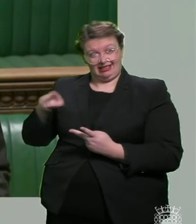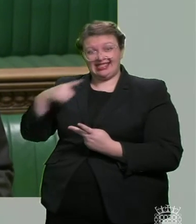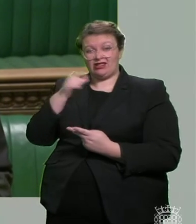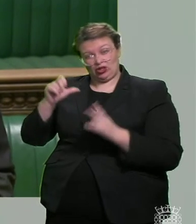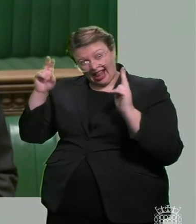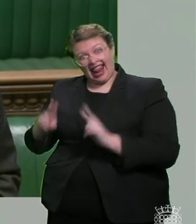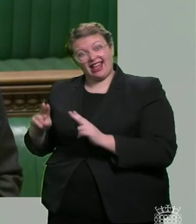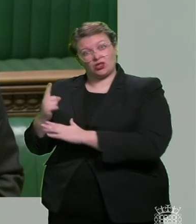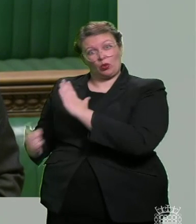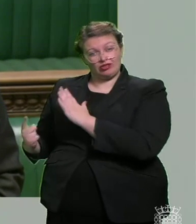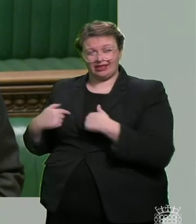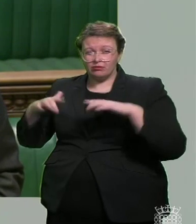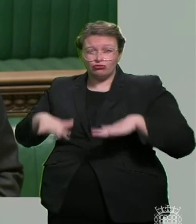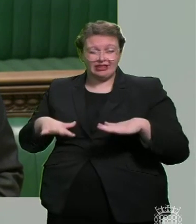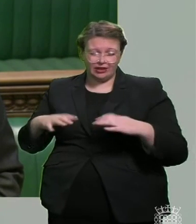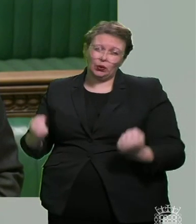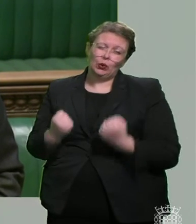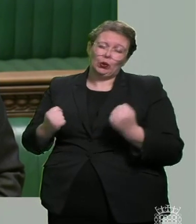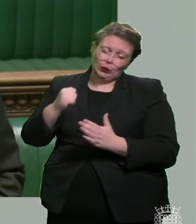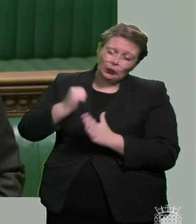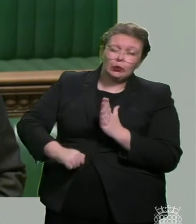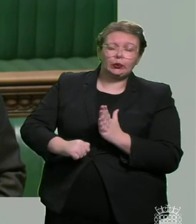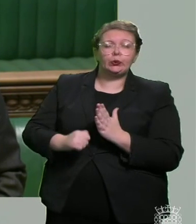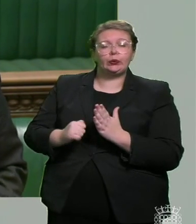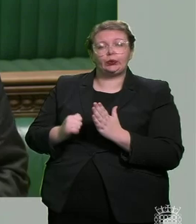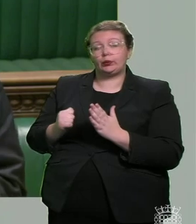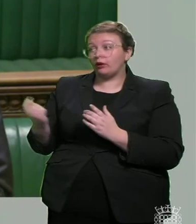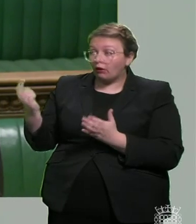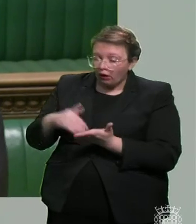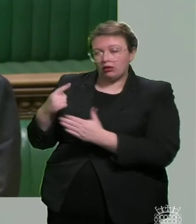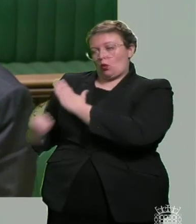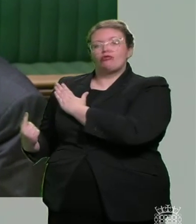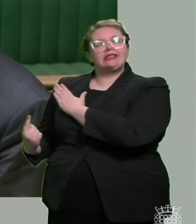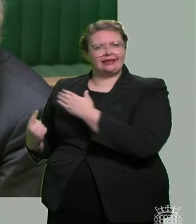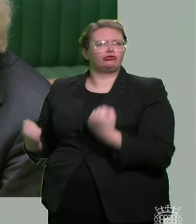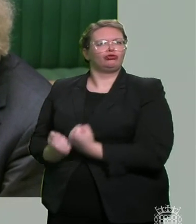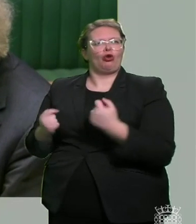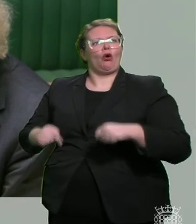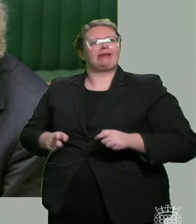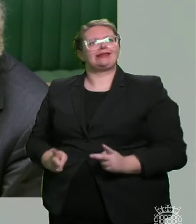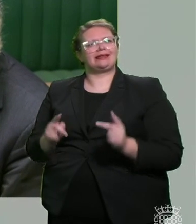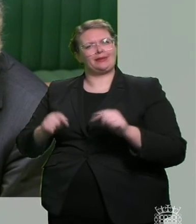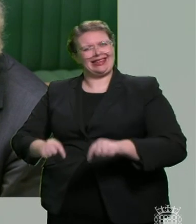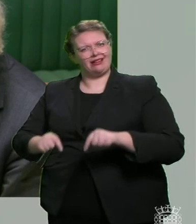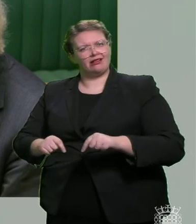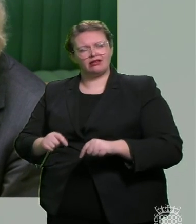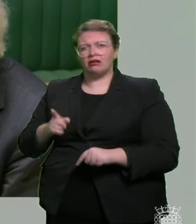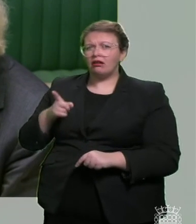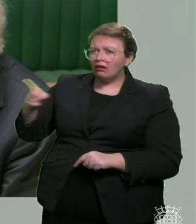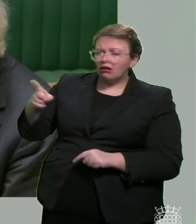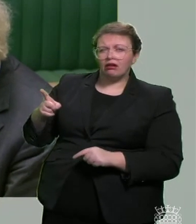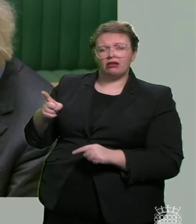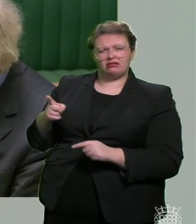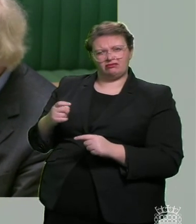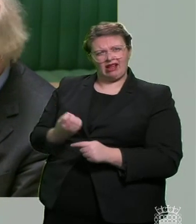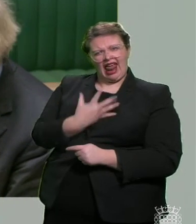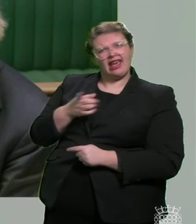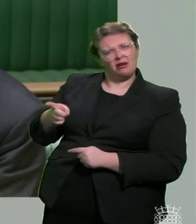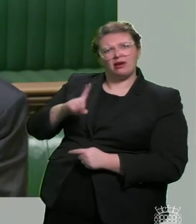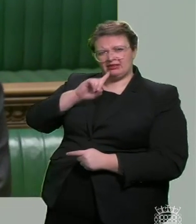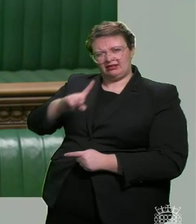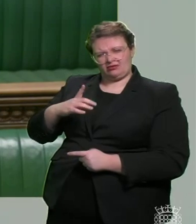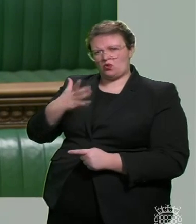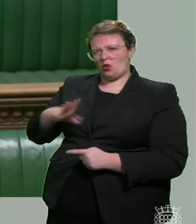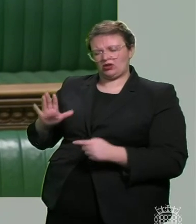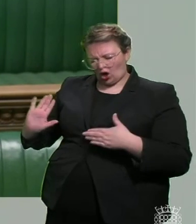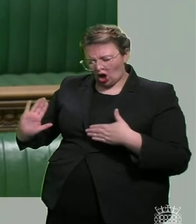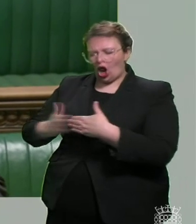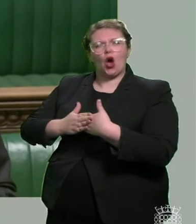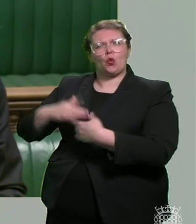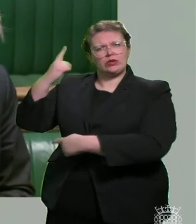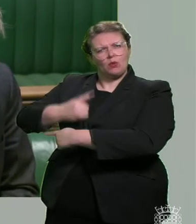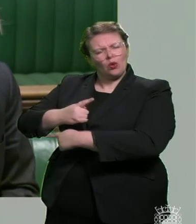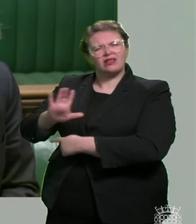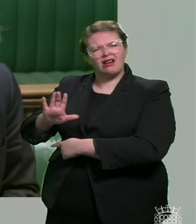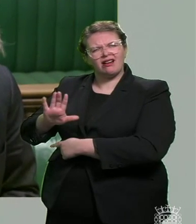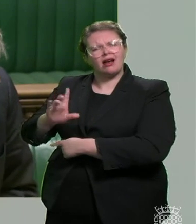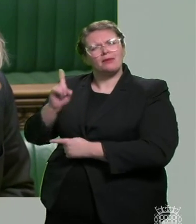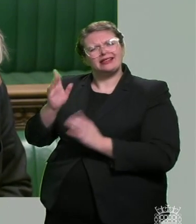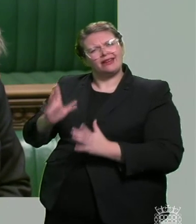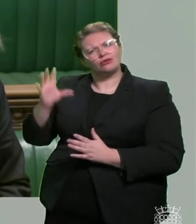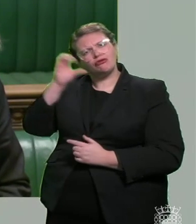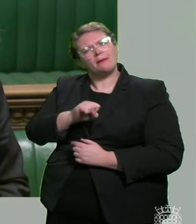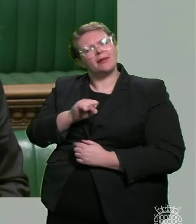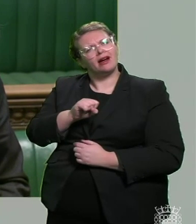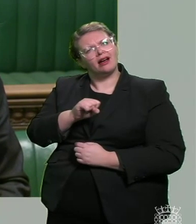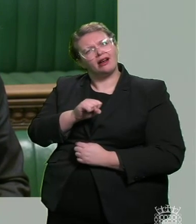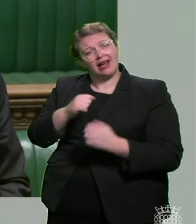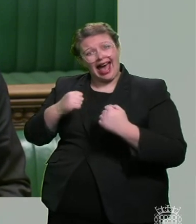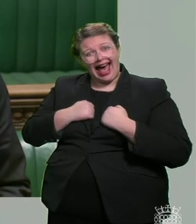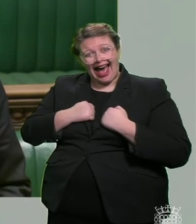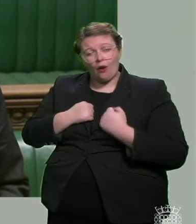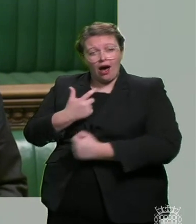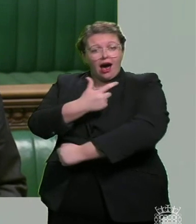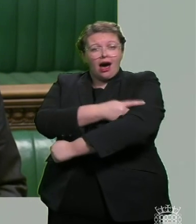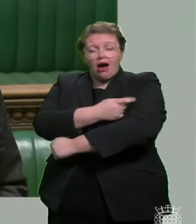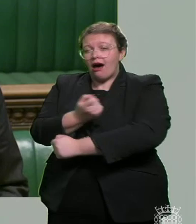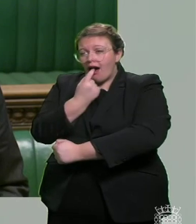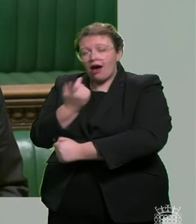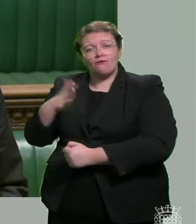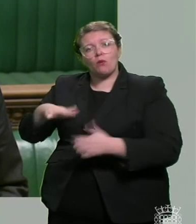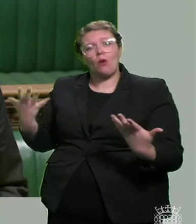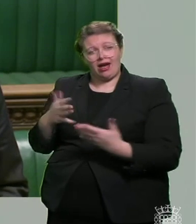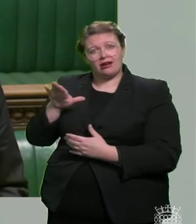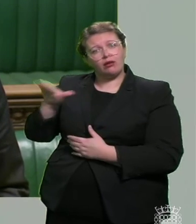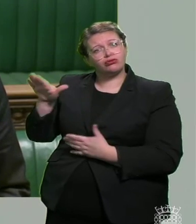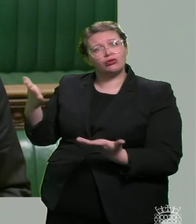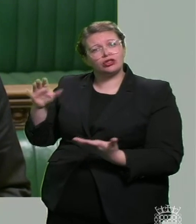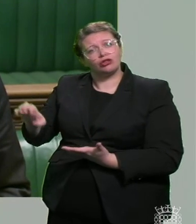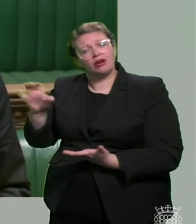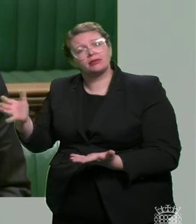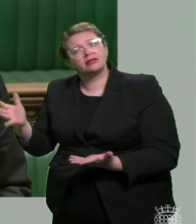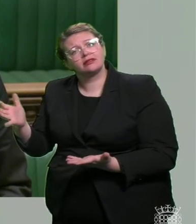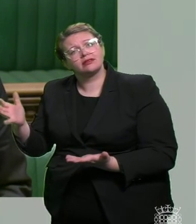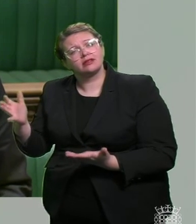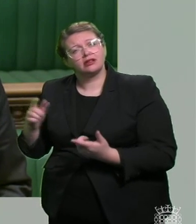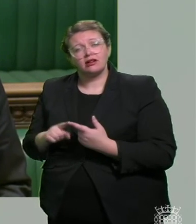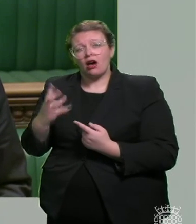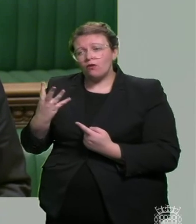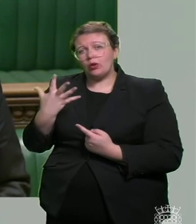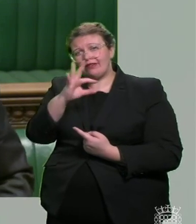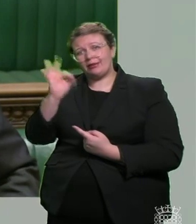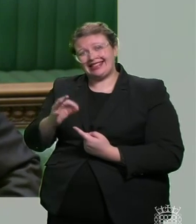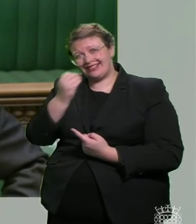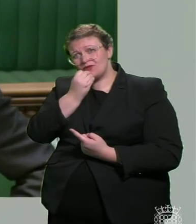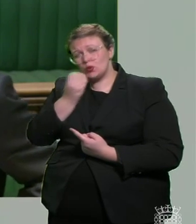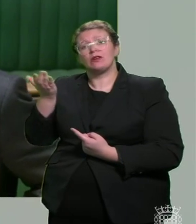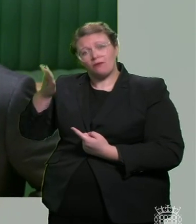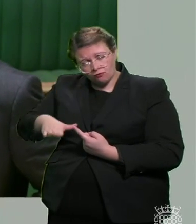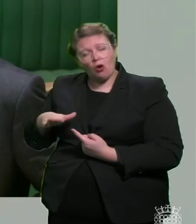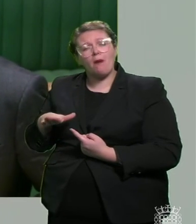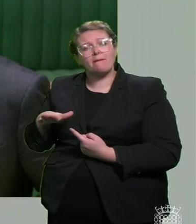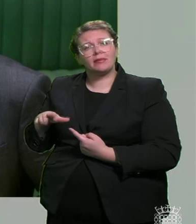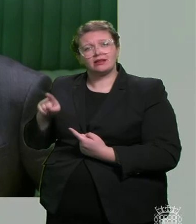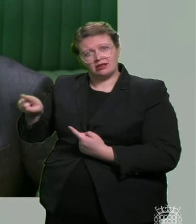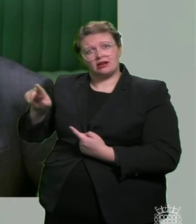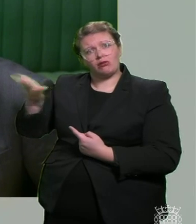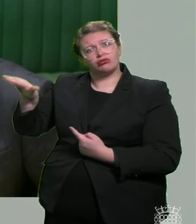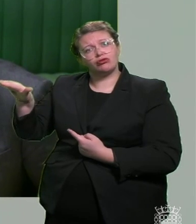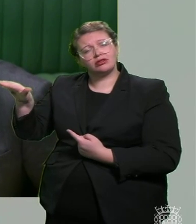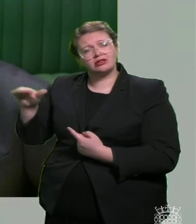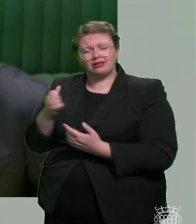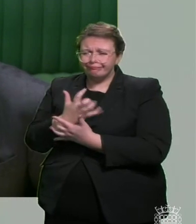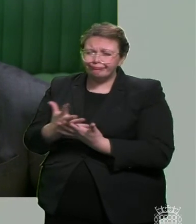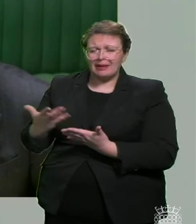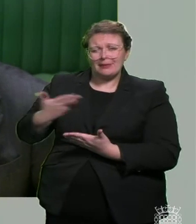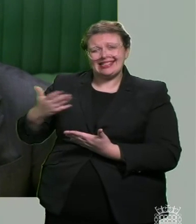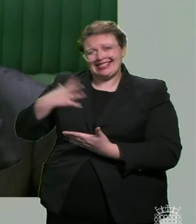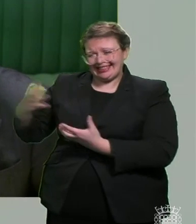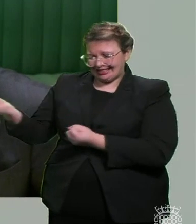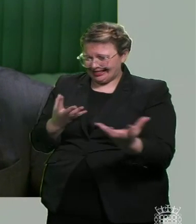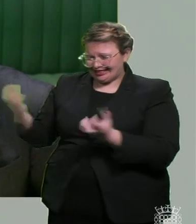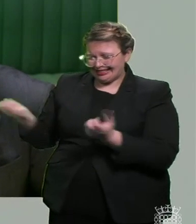We have one of the toughest regimes in the world. When the right honourable and learned Gentleman calls for a complete closure of borders, or suggests that that might be an option, he should be aware that 75% of our medicines come into this country from the European continent, as does 45% of our food, and 250,000 businesses in this country rely on imports.